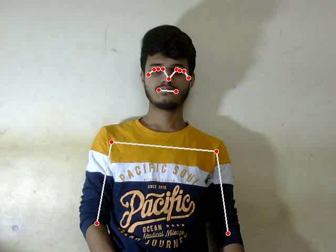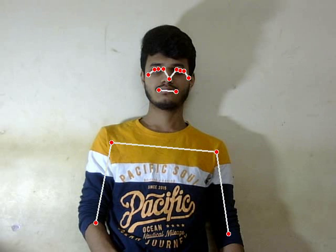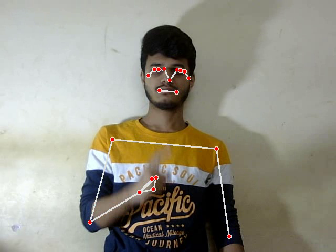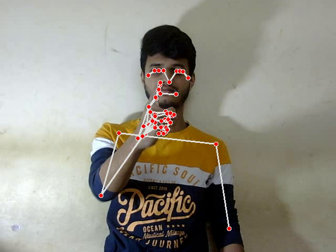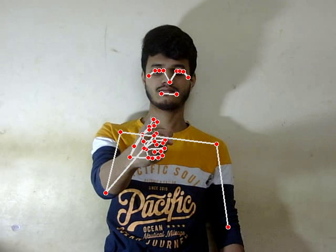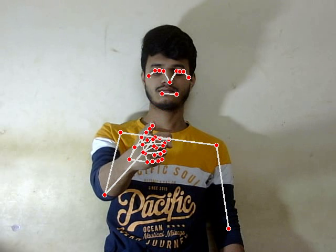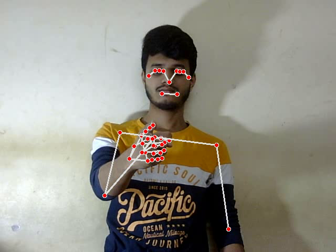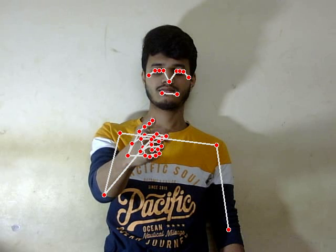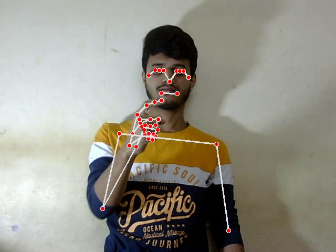you